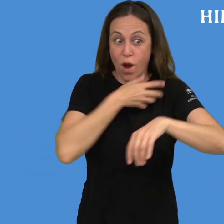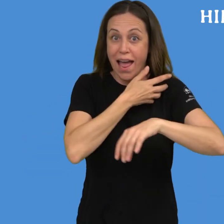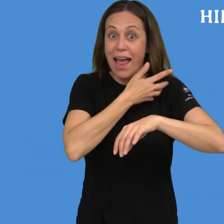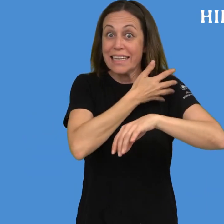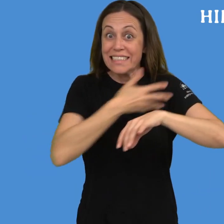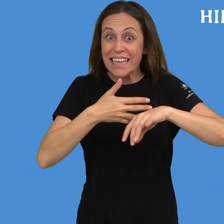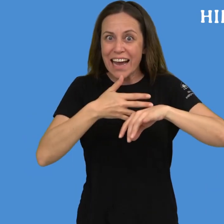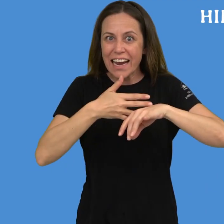sangre